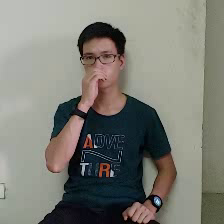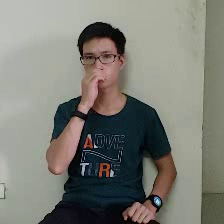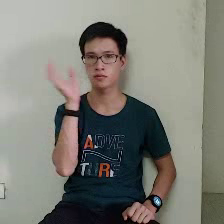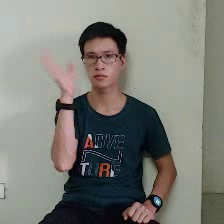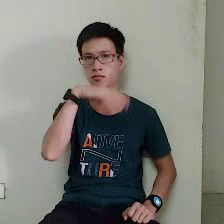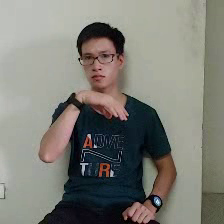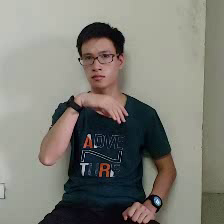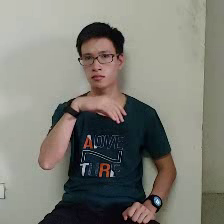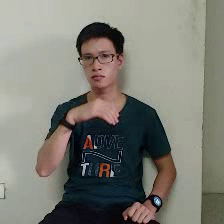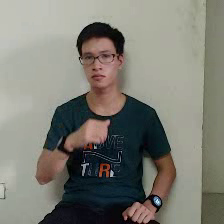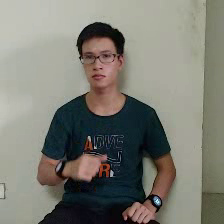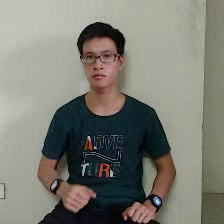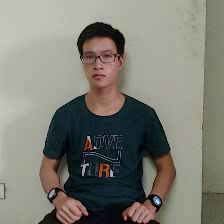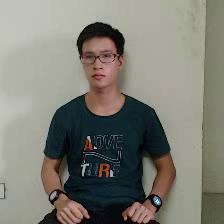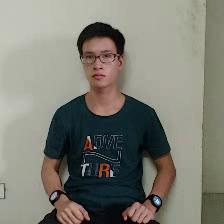Nói xấu